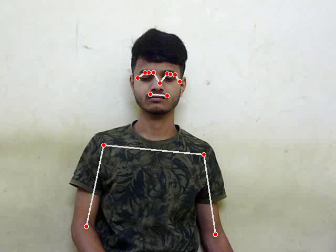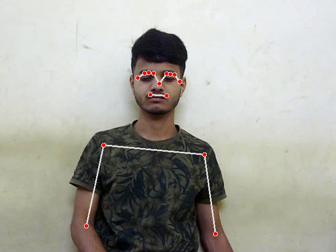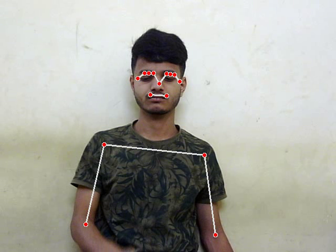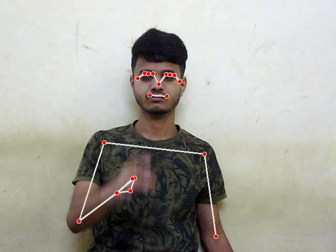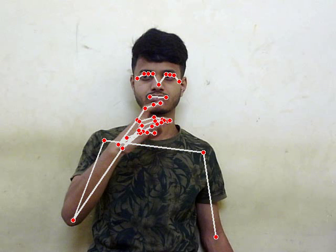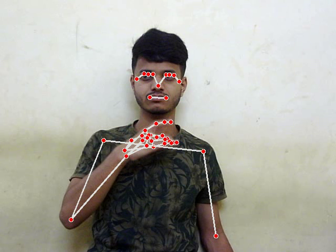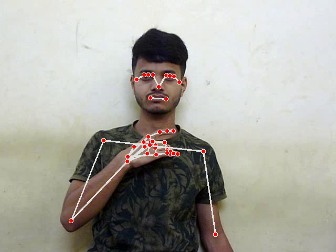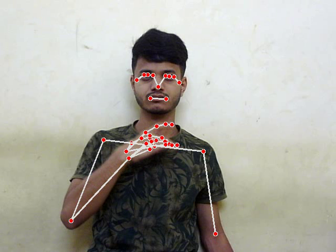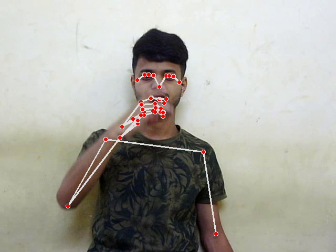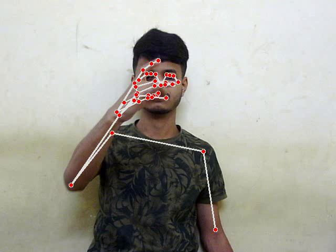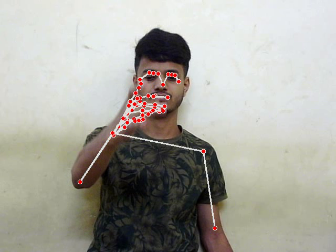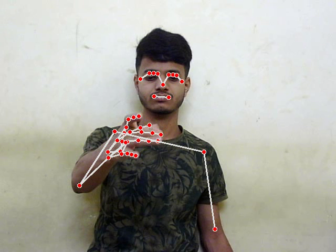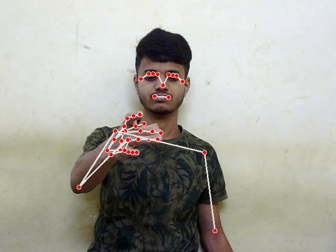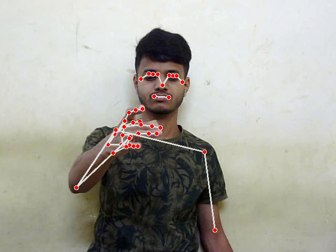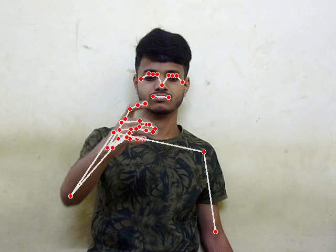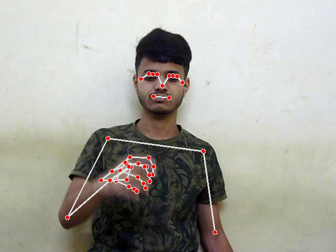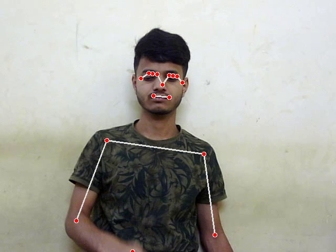like